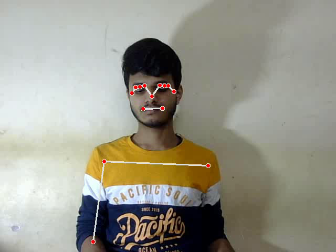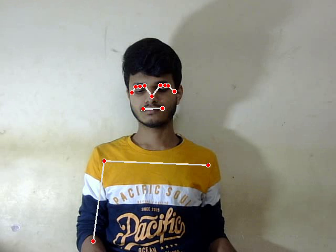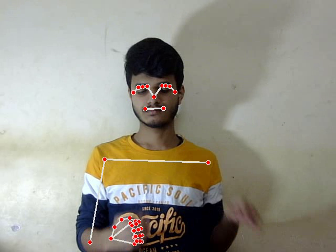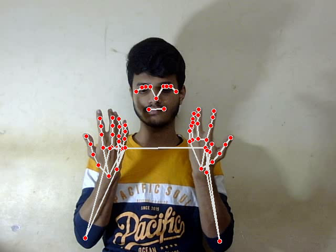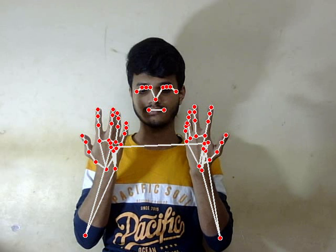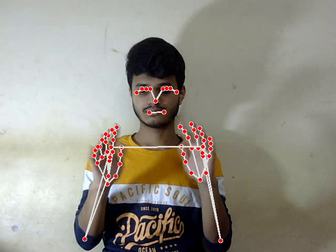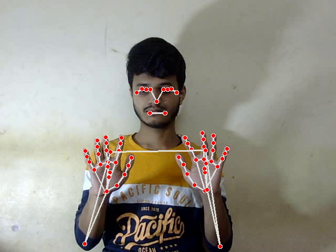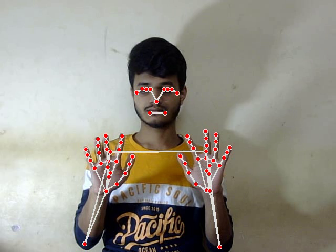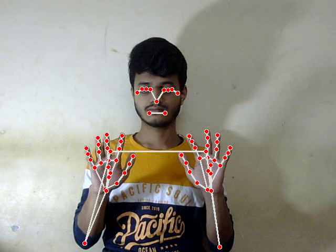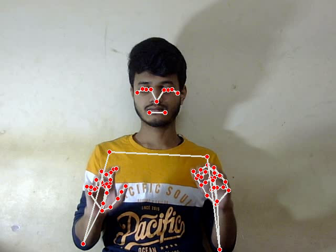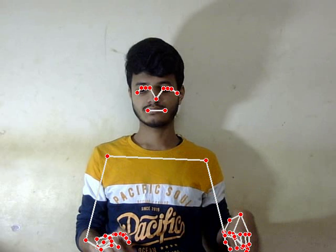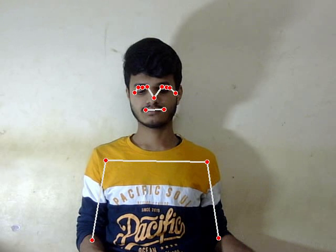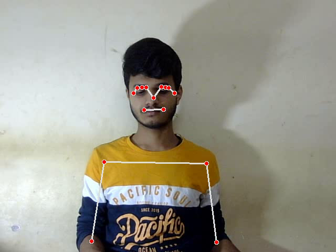finish